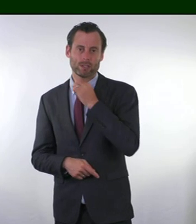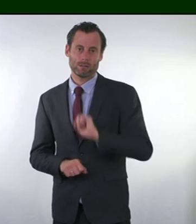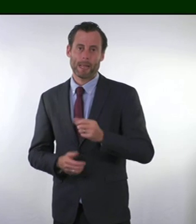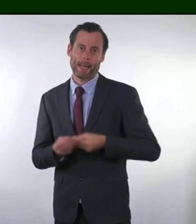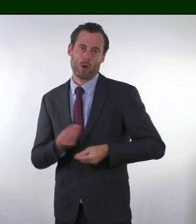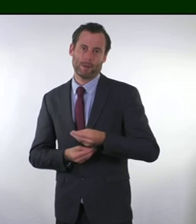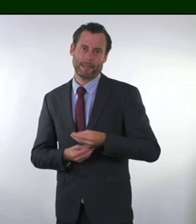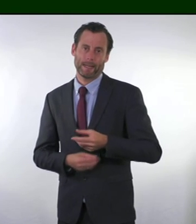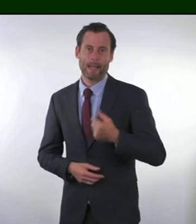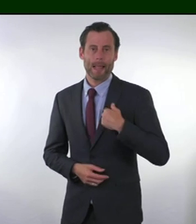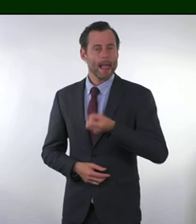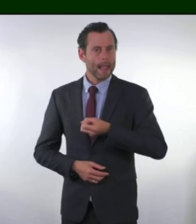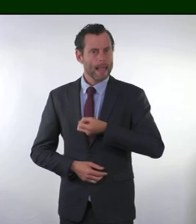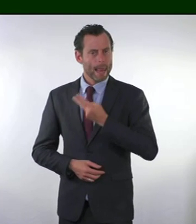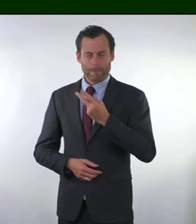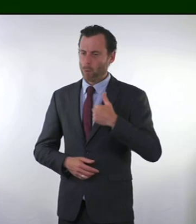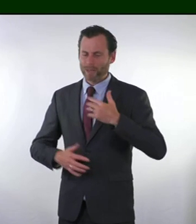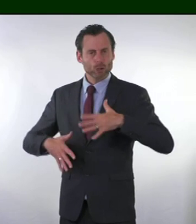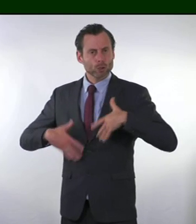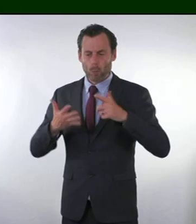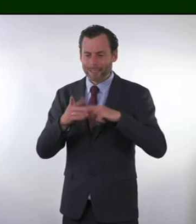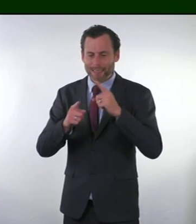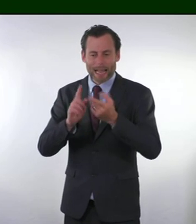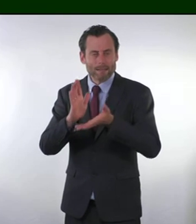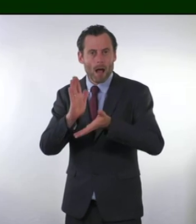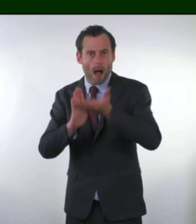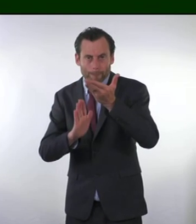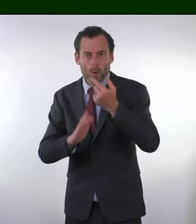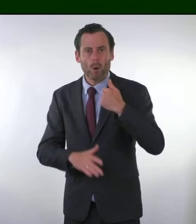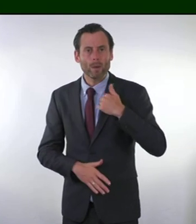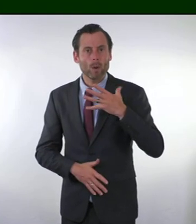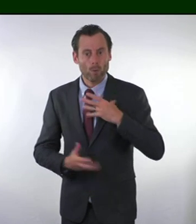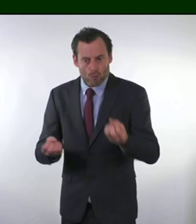Labour is not calling for tax rises. We are calling for growth.